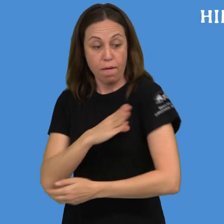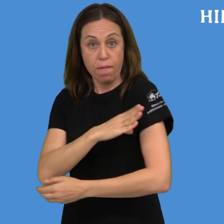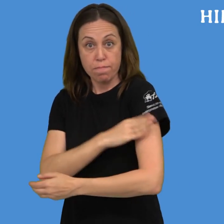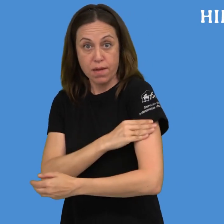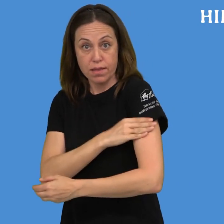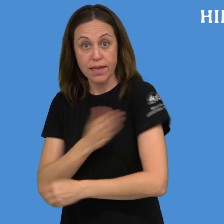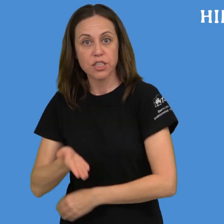tensión